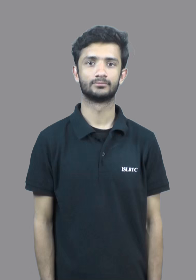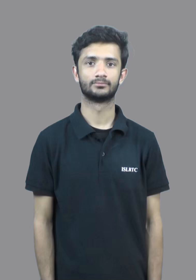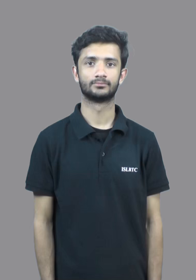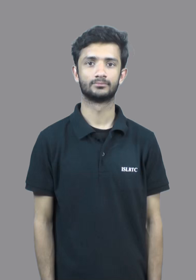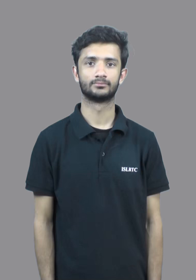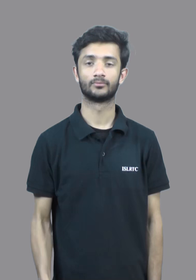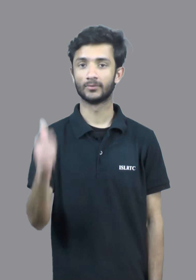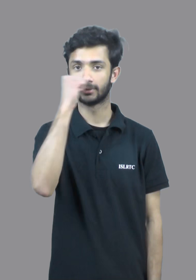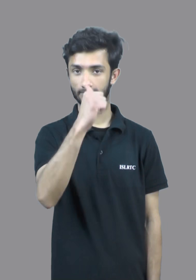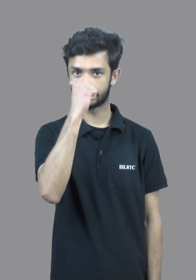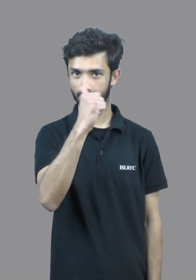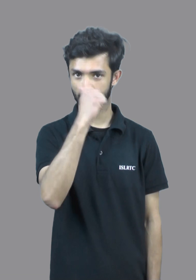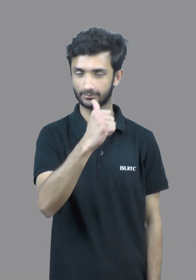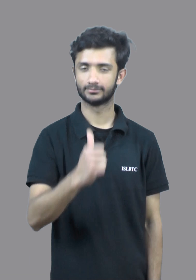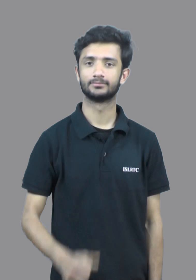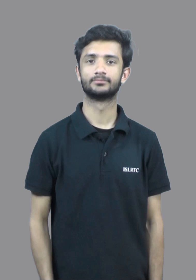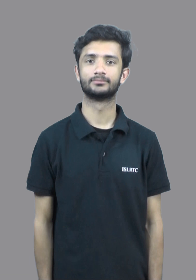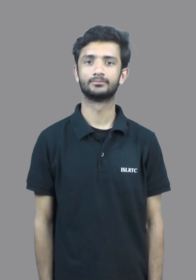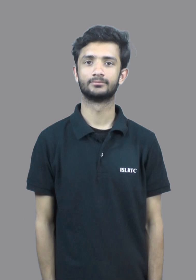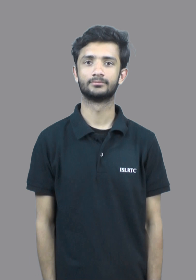Salman Khan